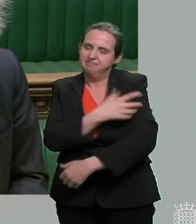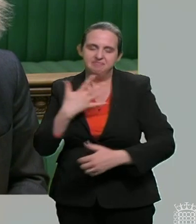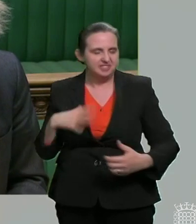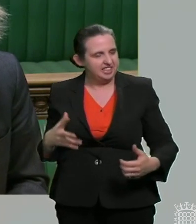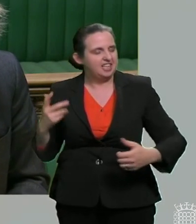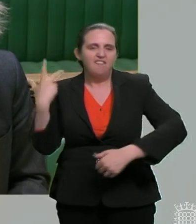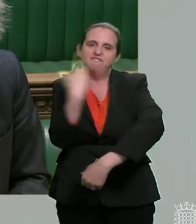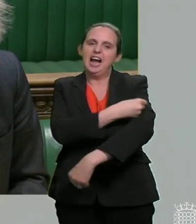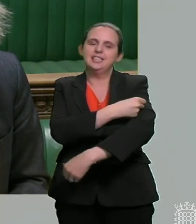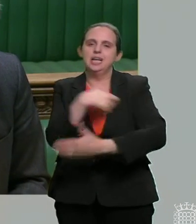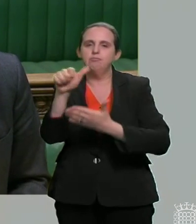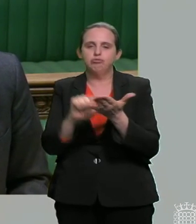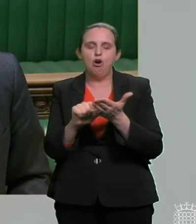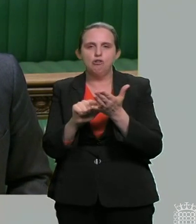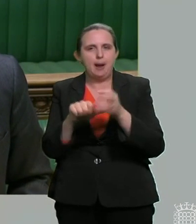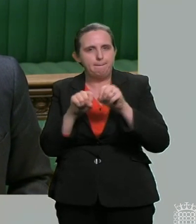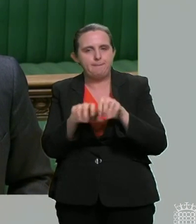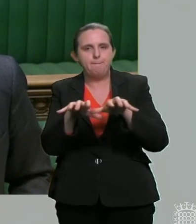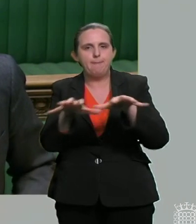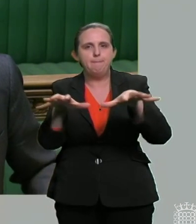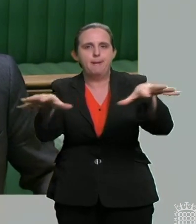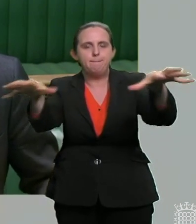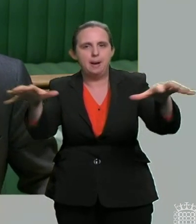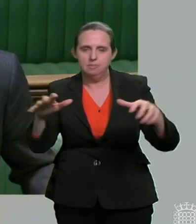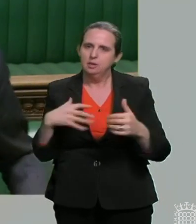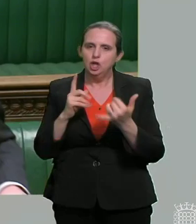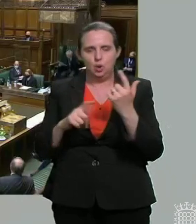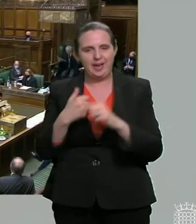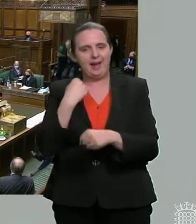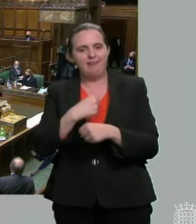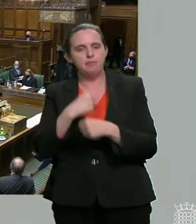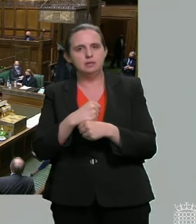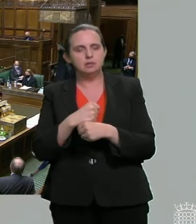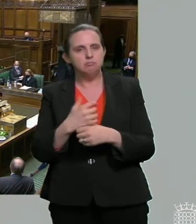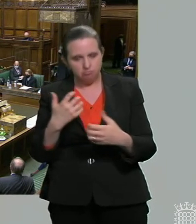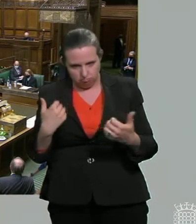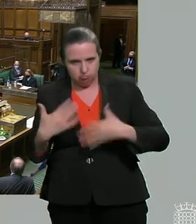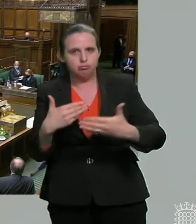That is what this Government are doing in Wales and across the country.